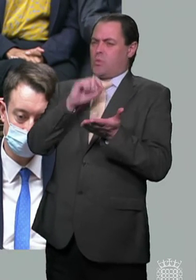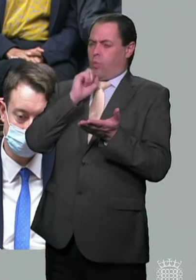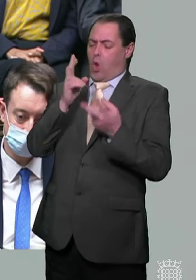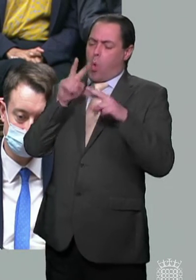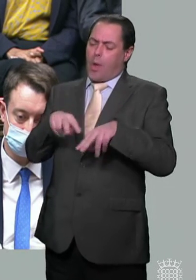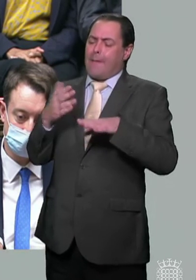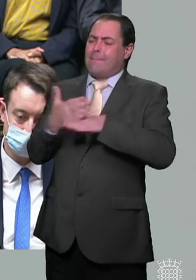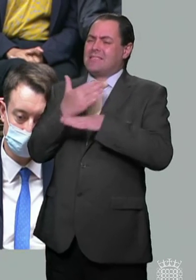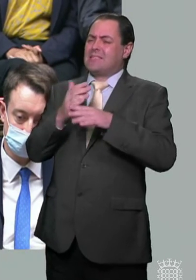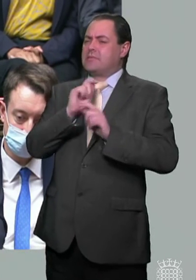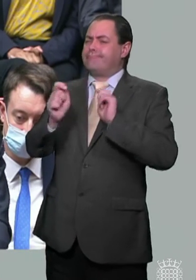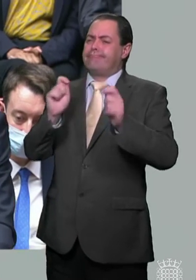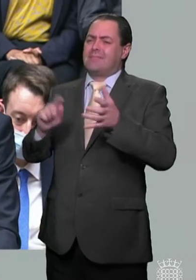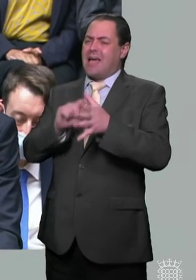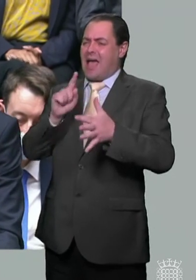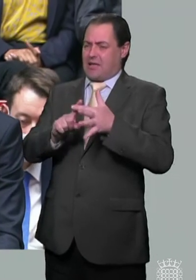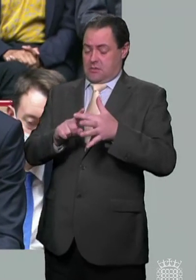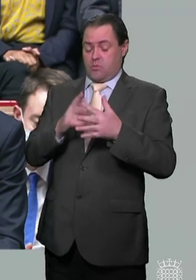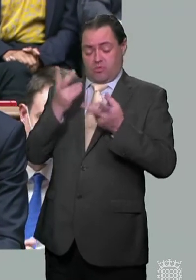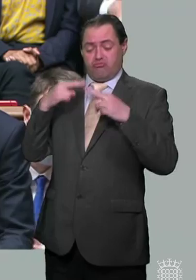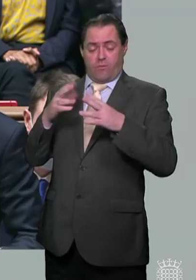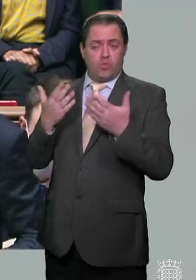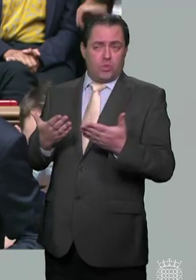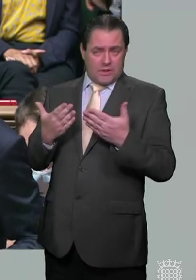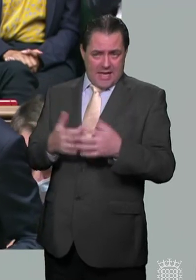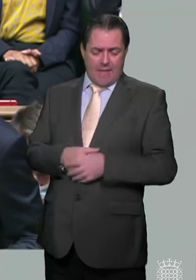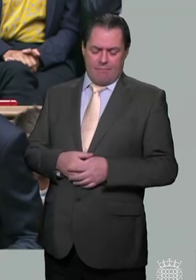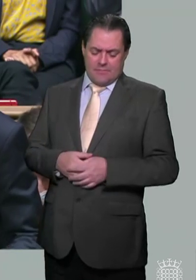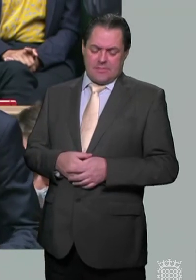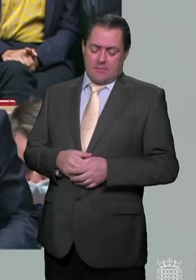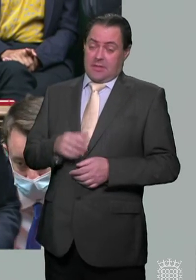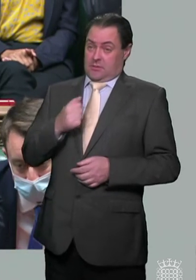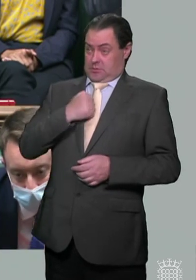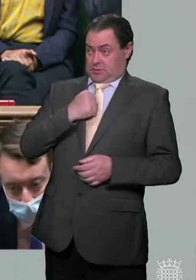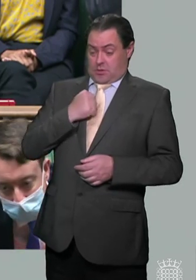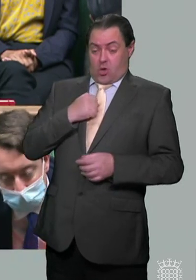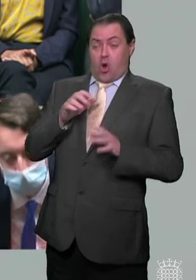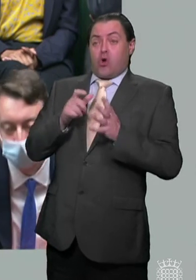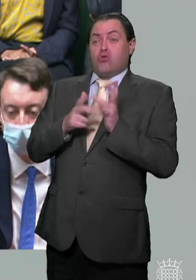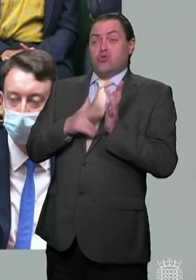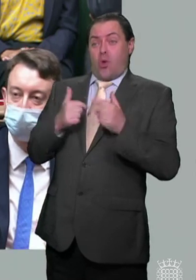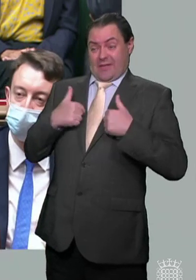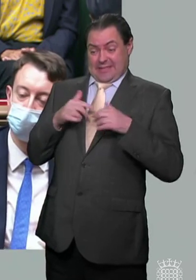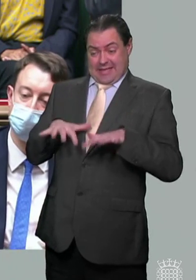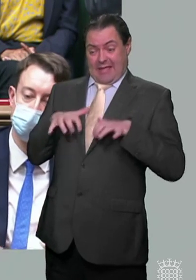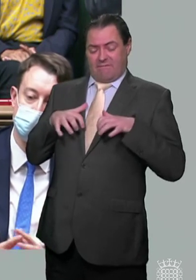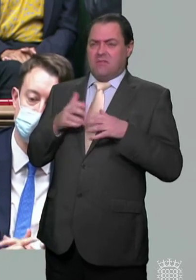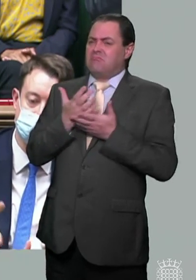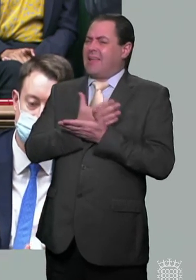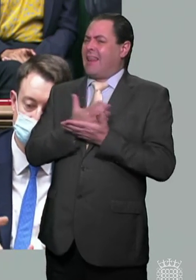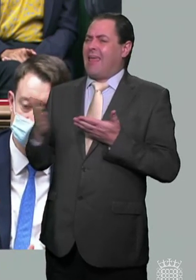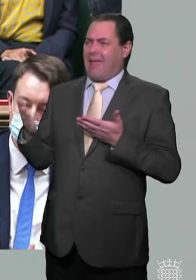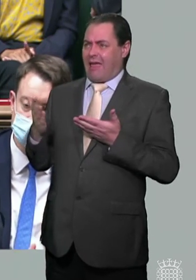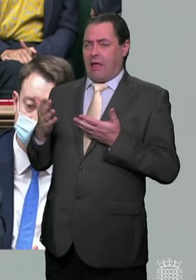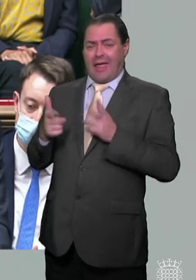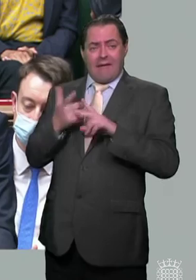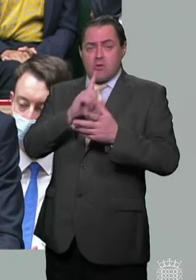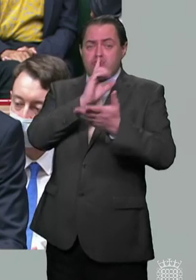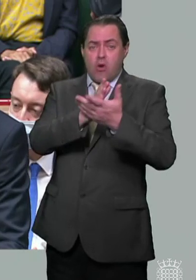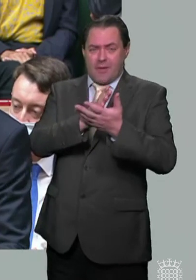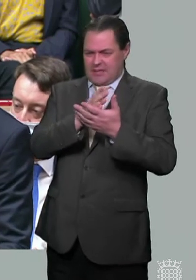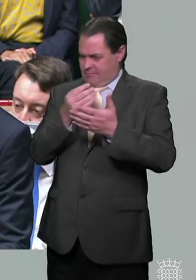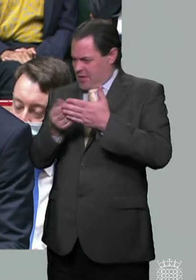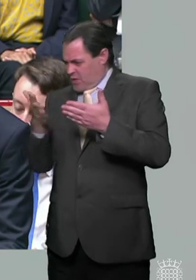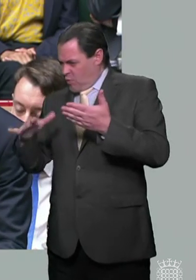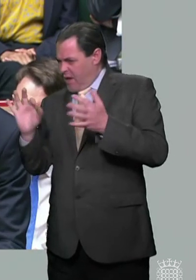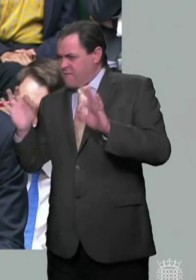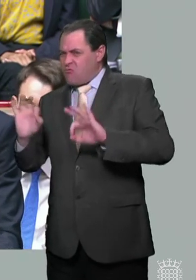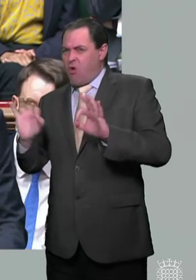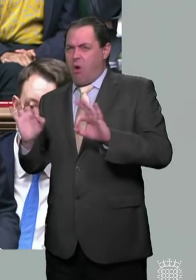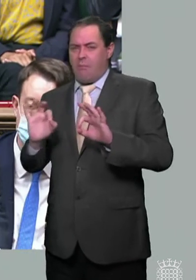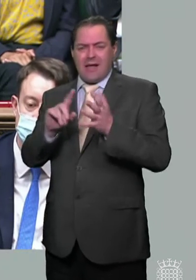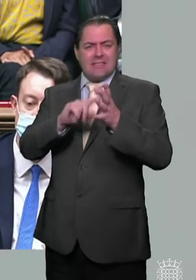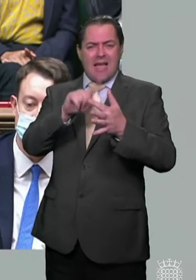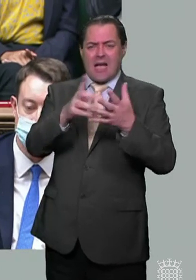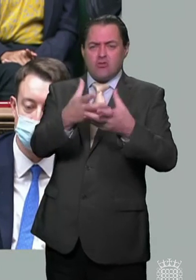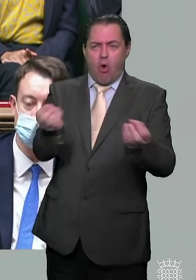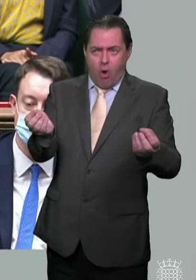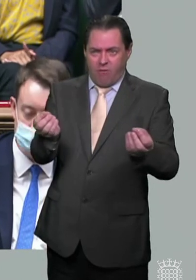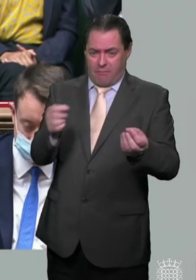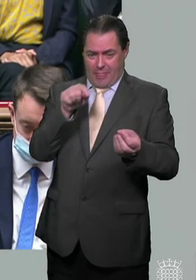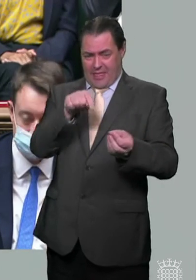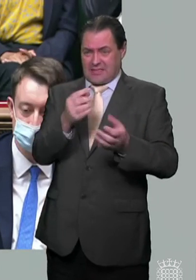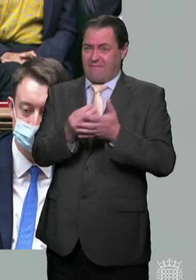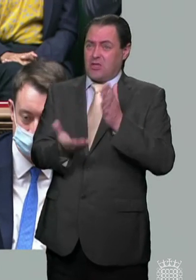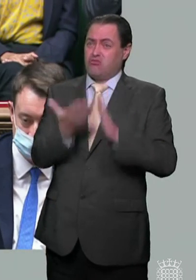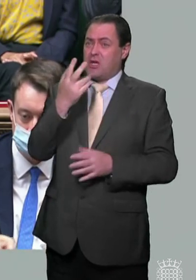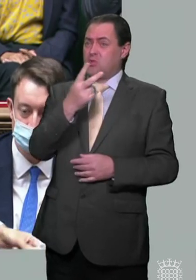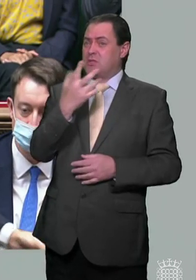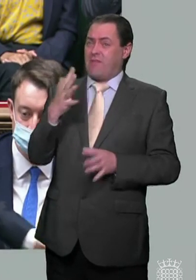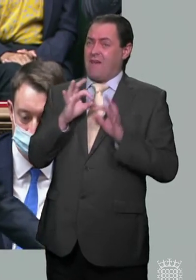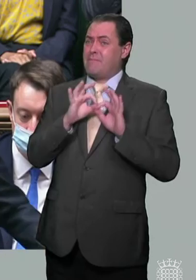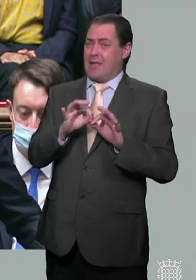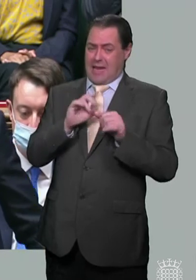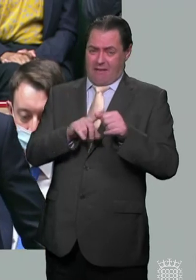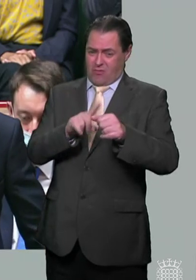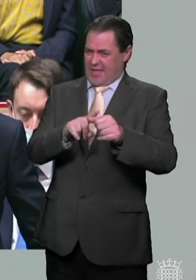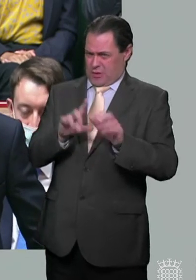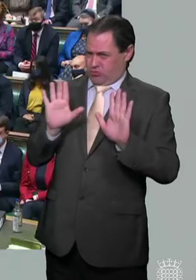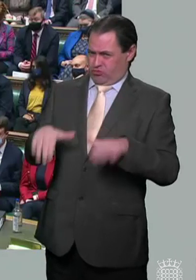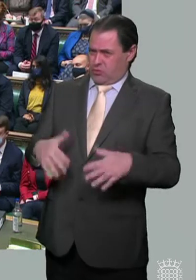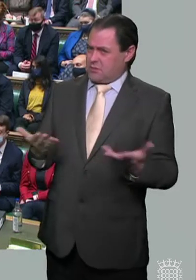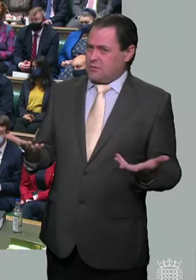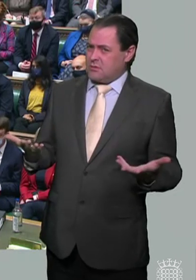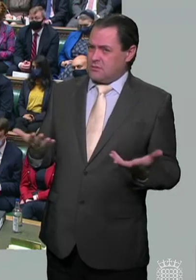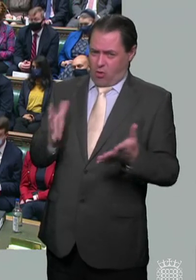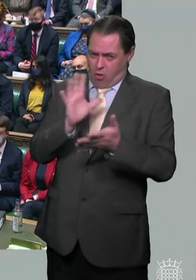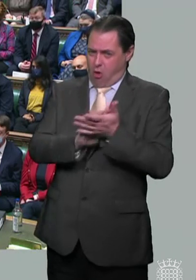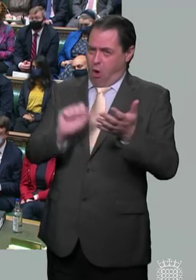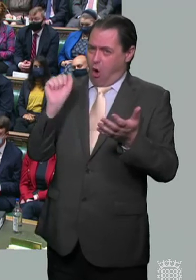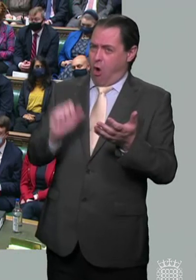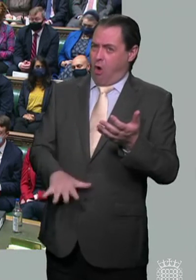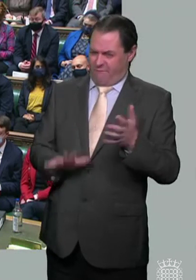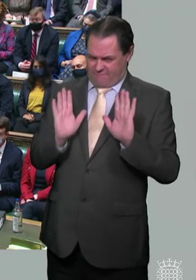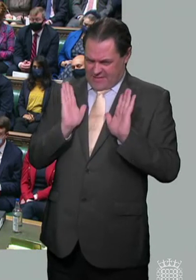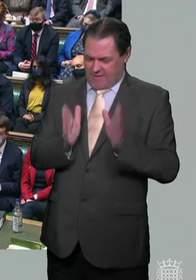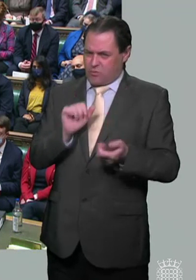Before I set out our plans, let me say this: we on the Conservative Benches are clear that reckless, unfunded promises to abolish a tax that raises £25 billion every year are completely irresponsible.